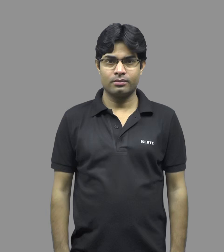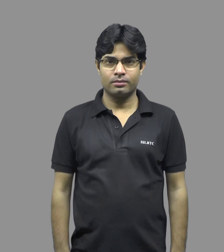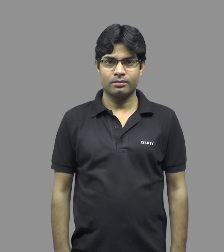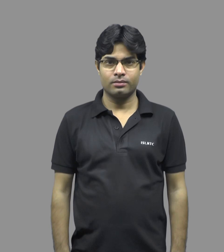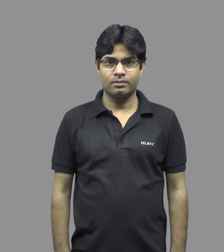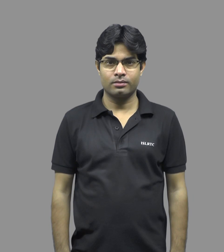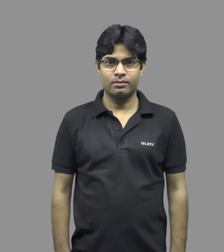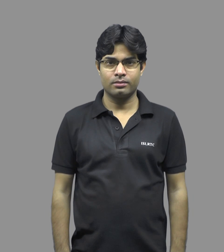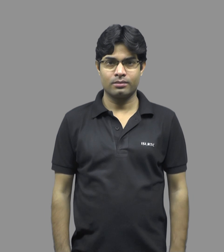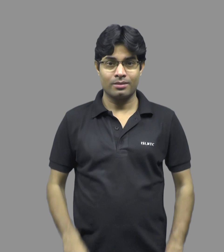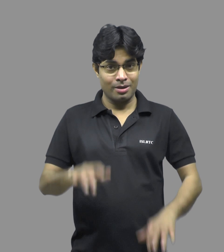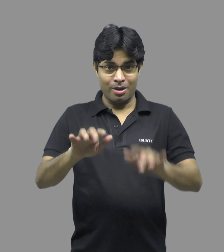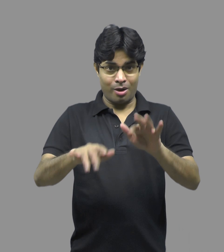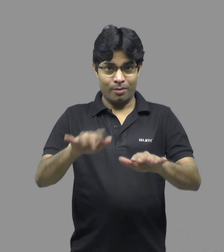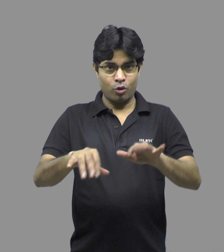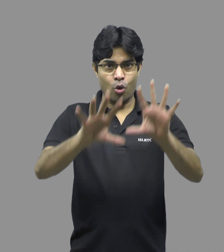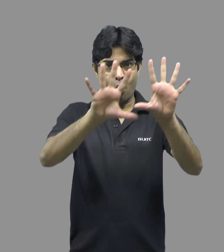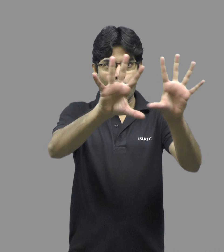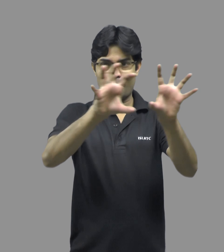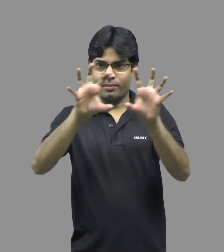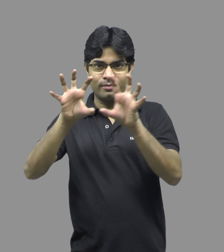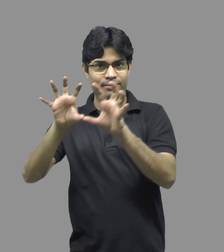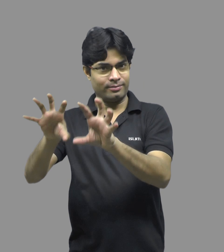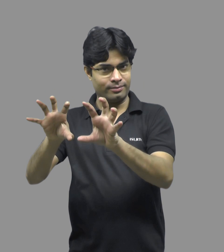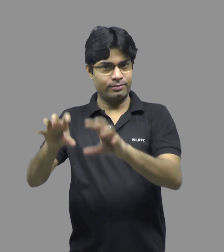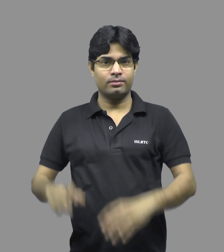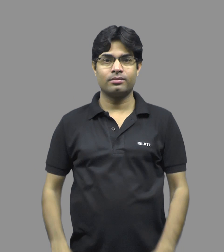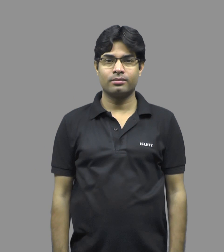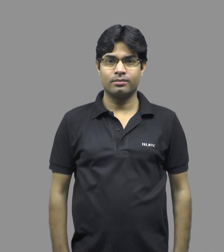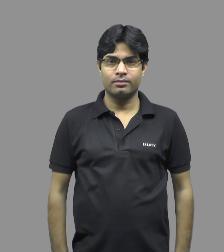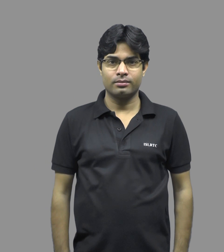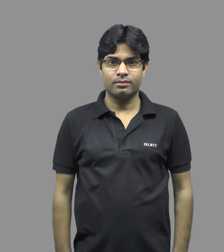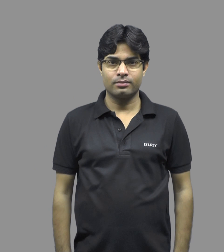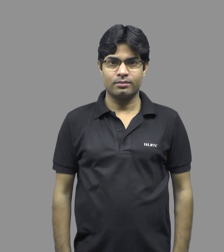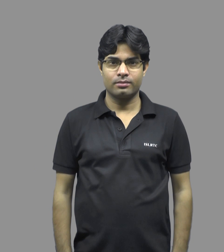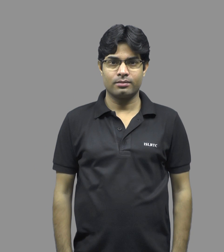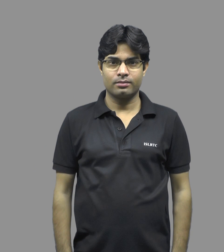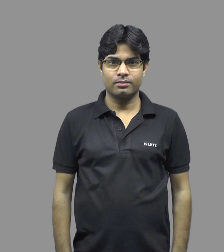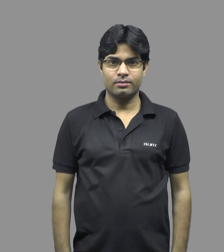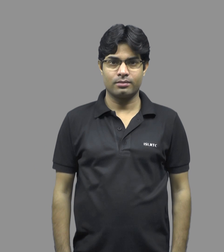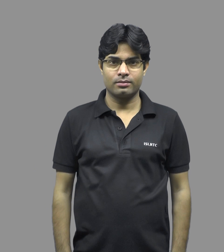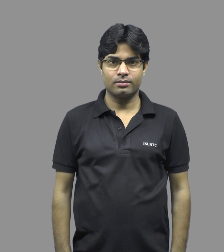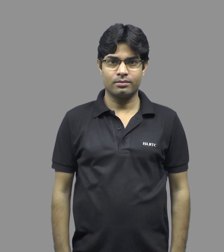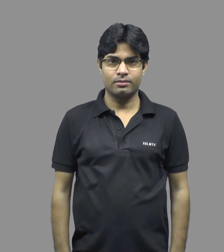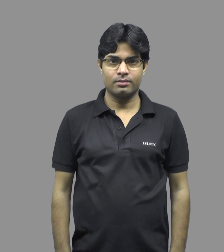Copy